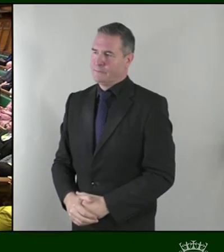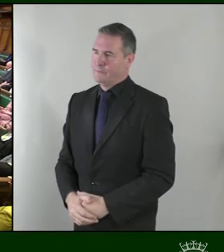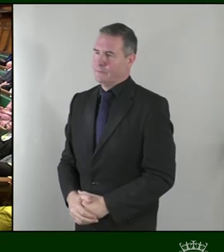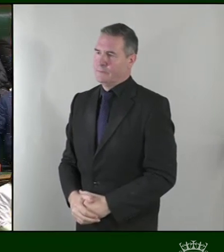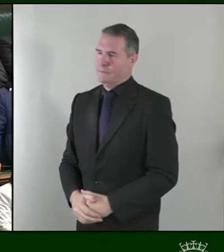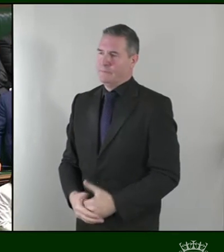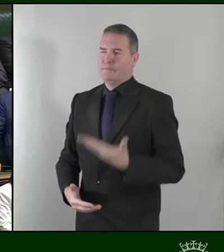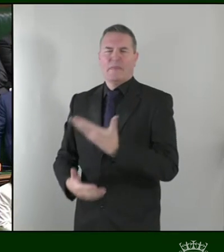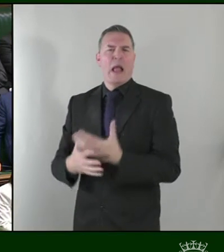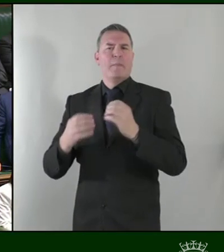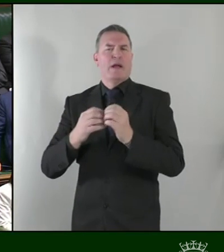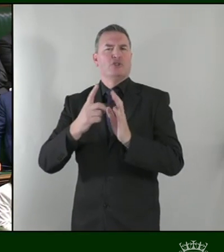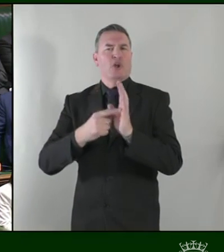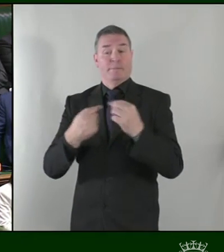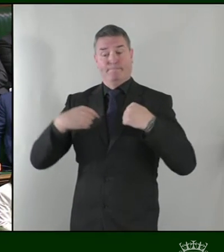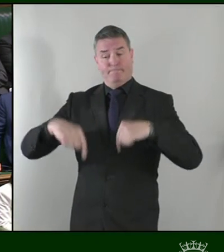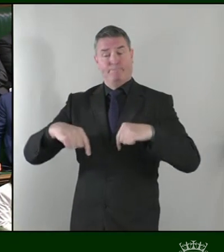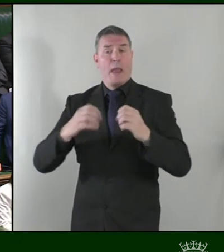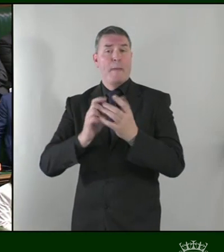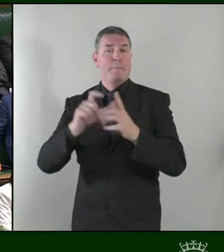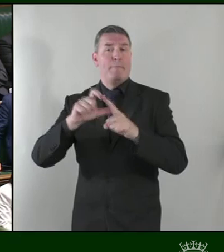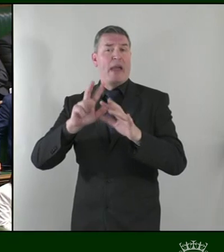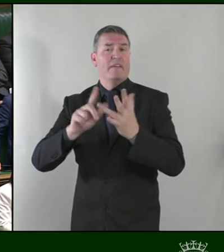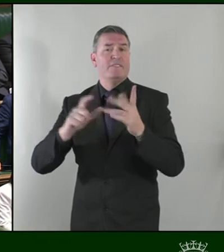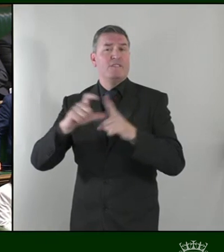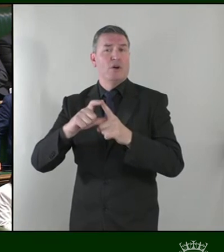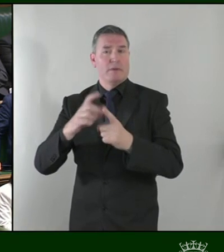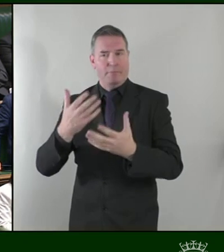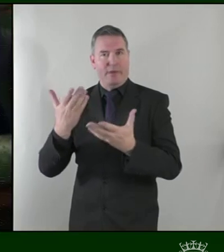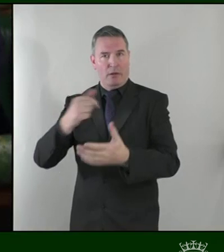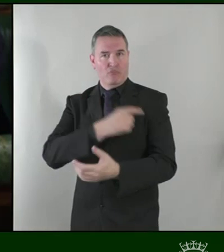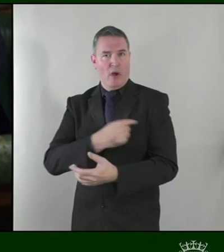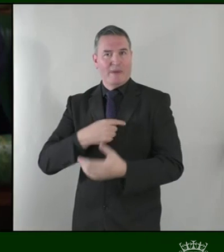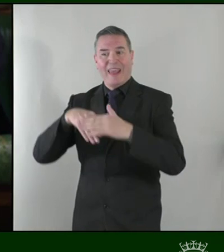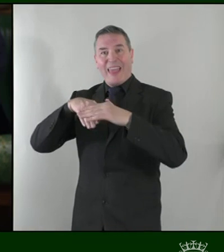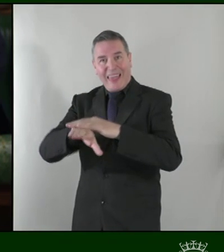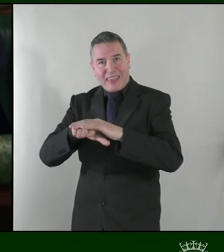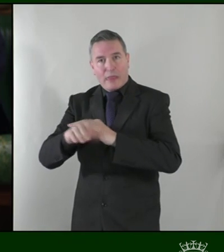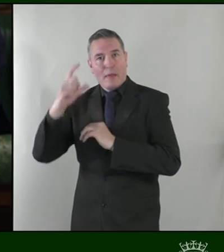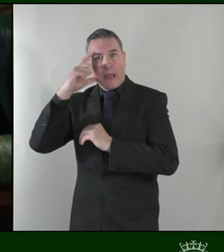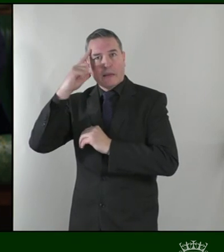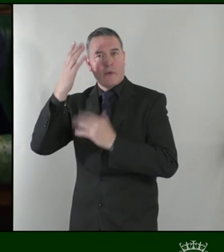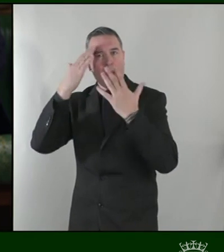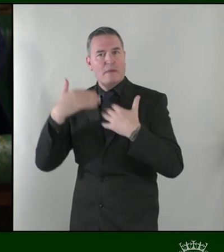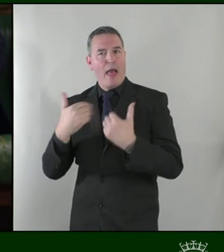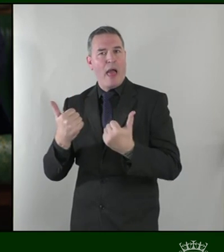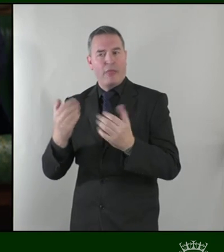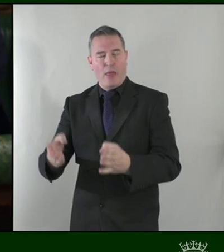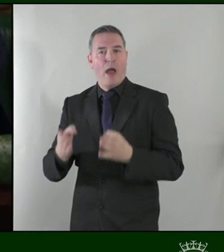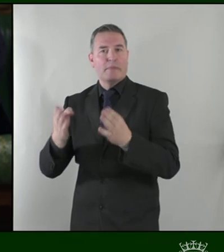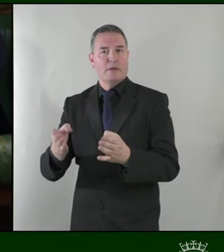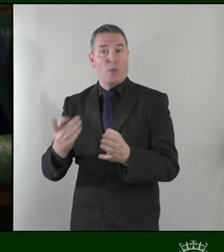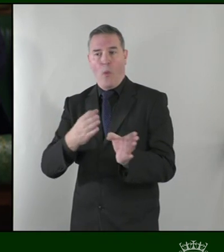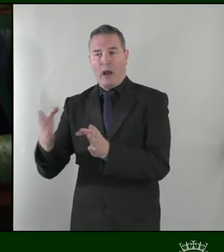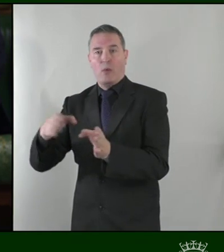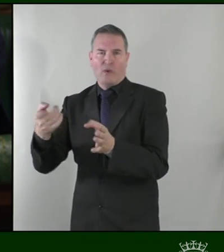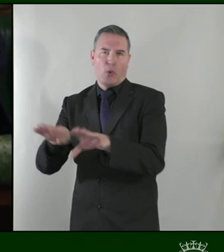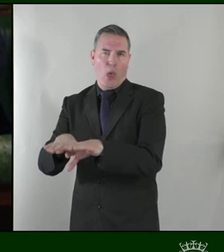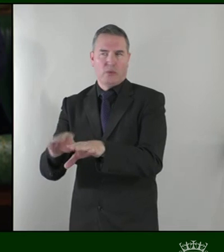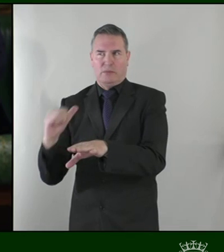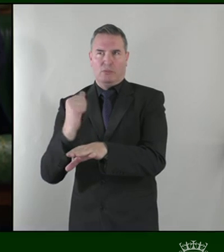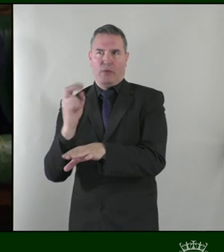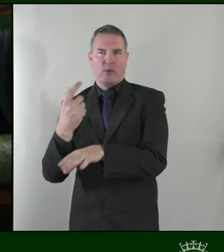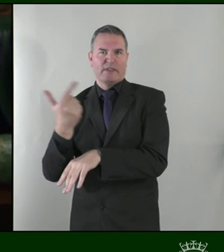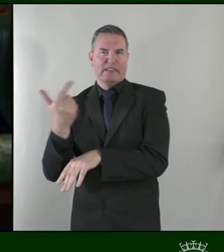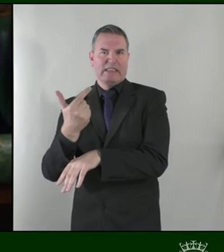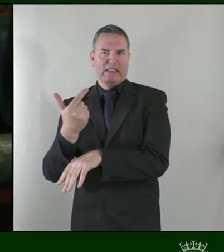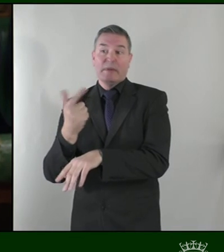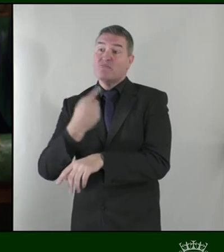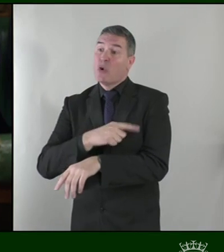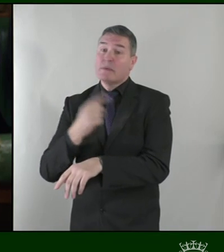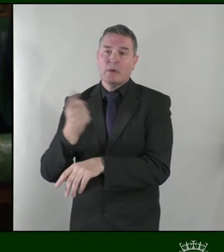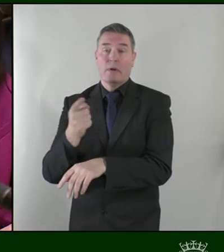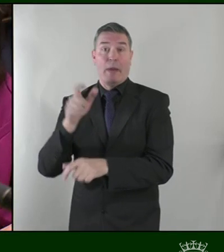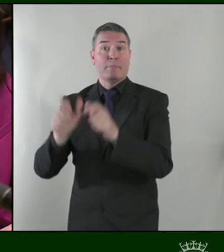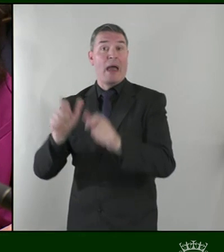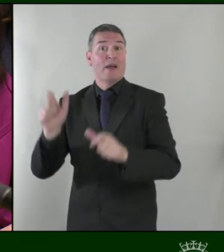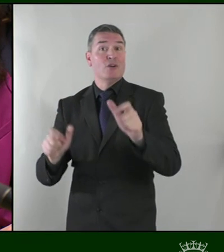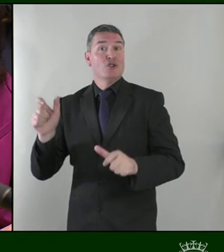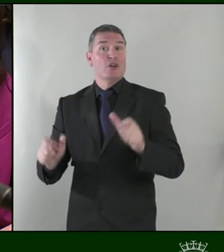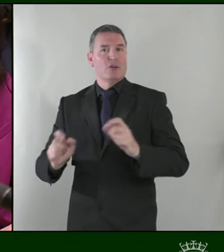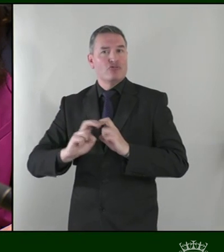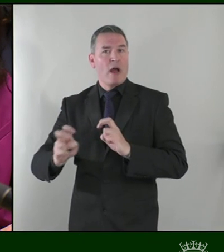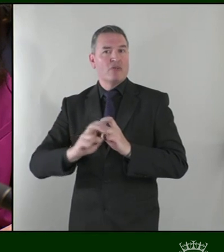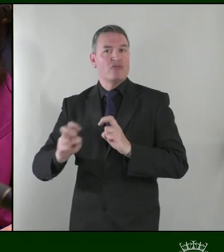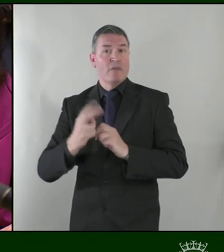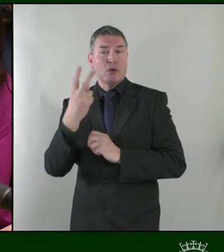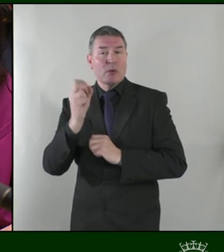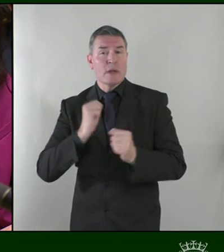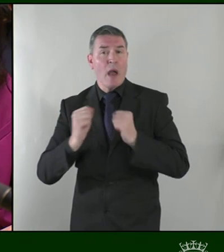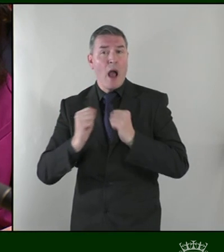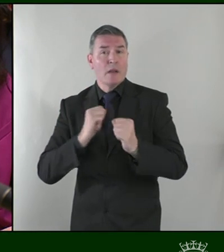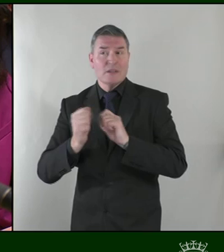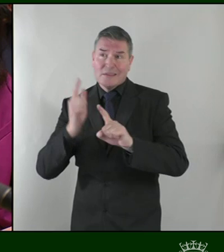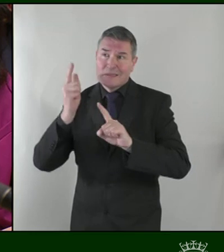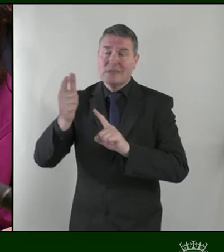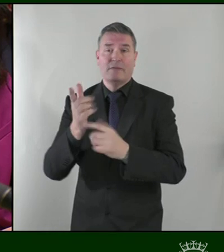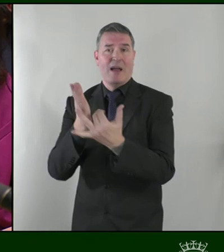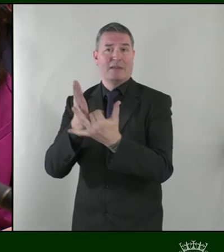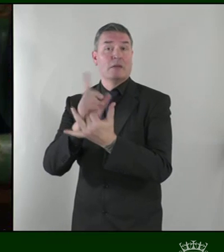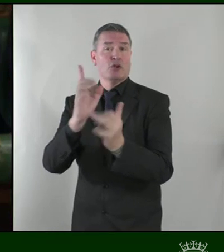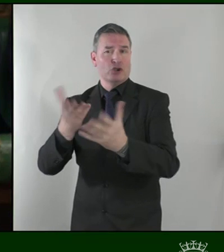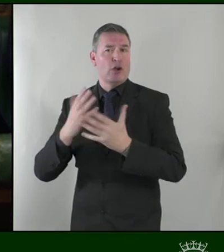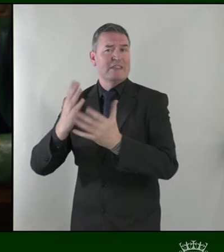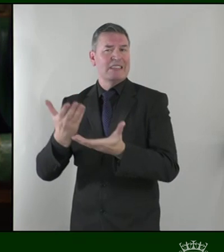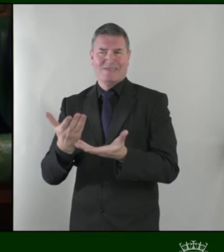For many years, Bedford has been promised a new in-patient mental health facility, especially since provision at Weller Wing was closed in 2017, yet patients are still travelling 20 miles to access services.